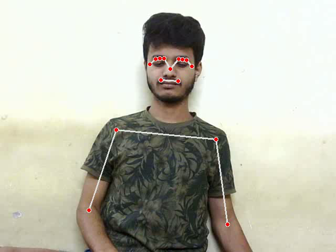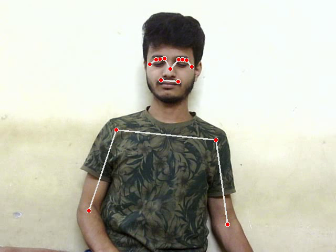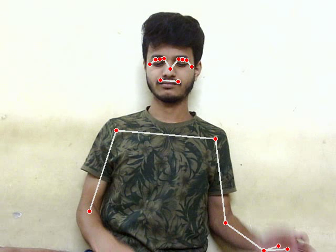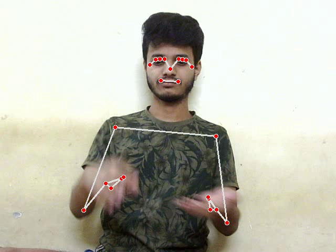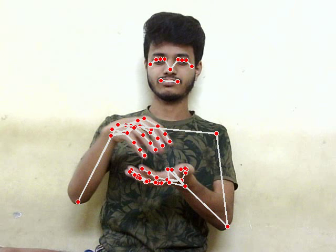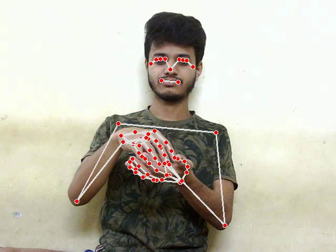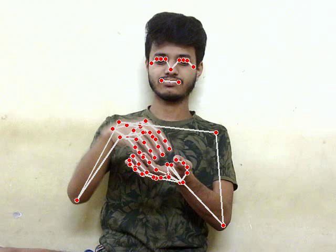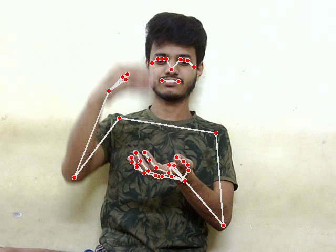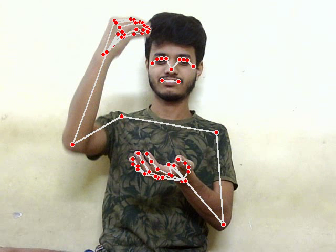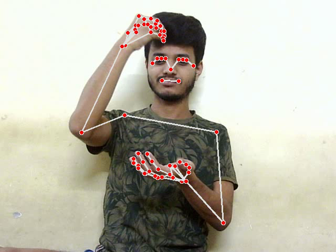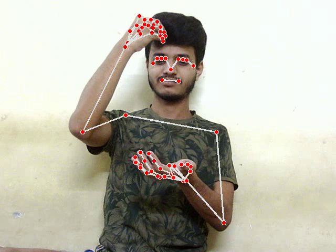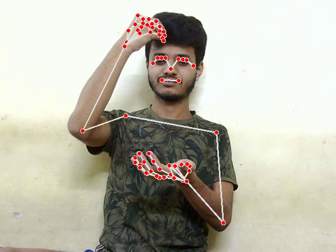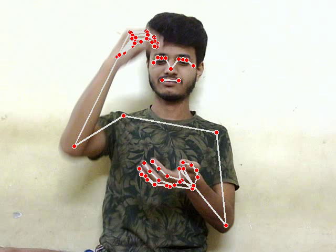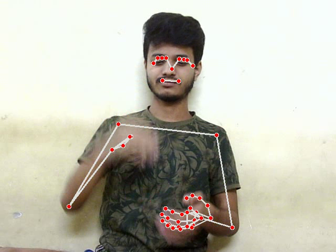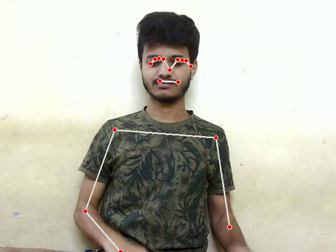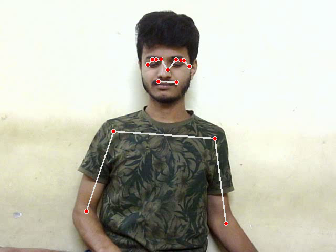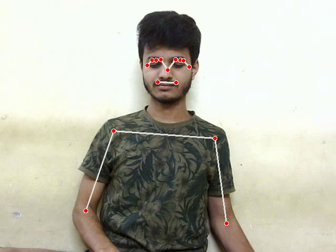learn